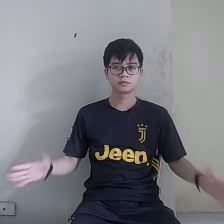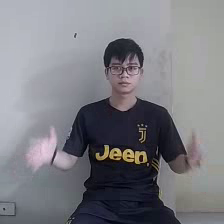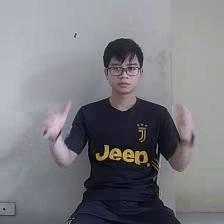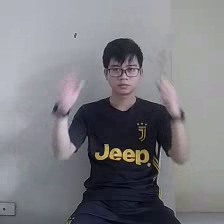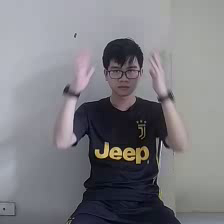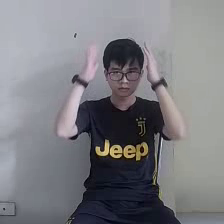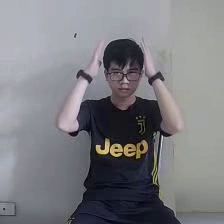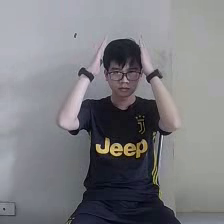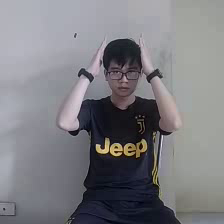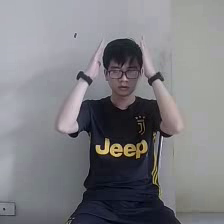Chạy